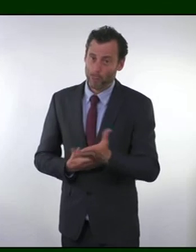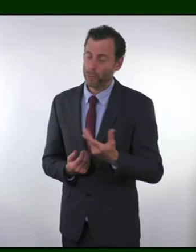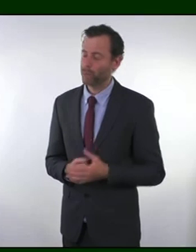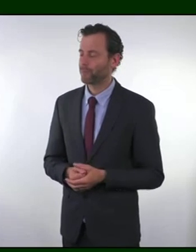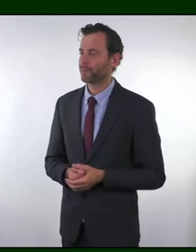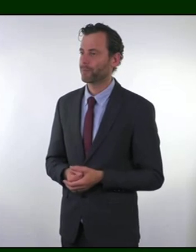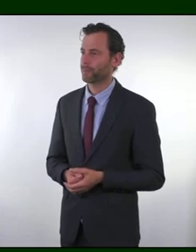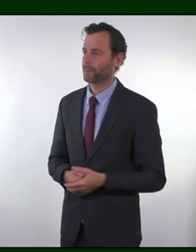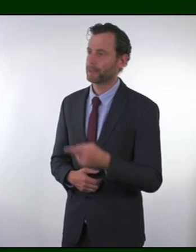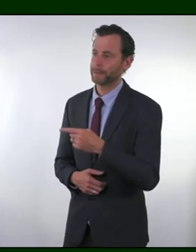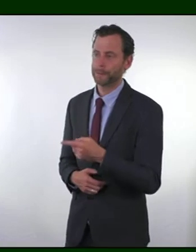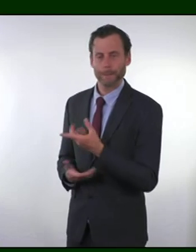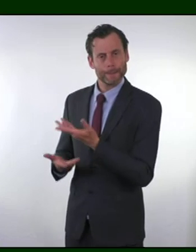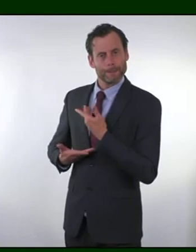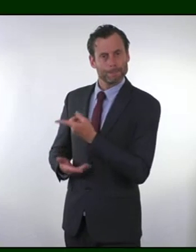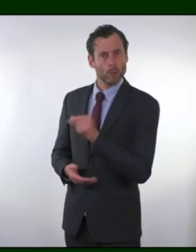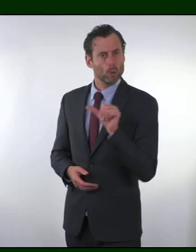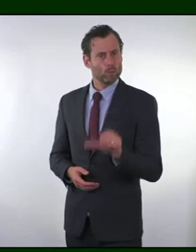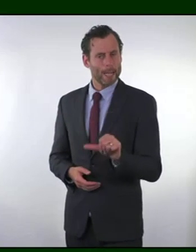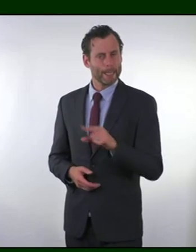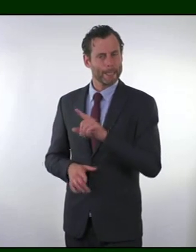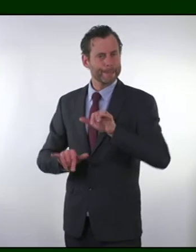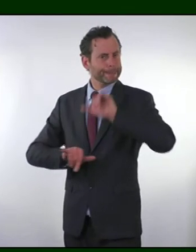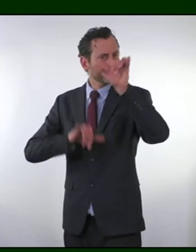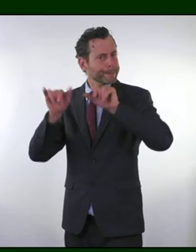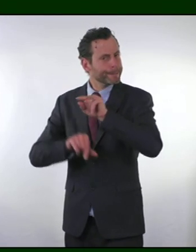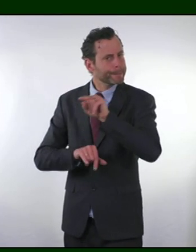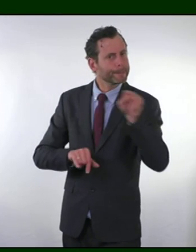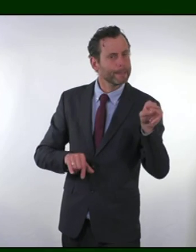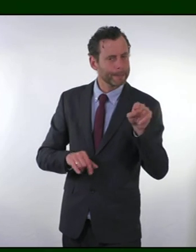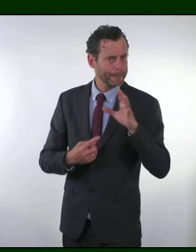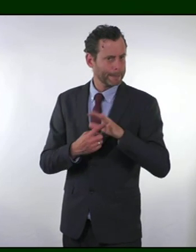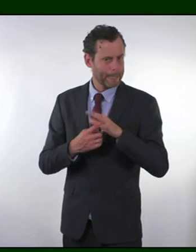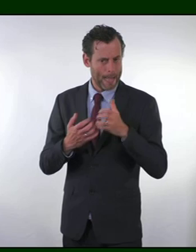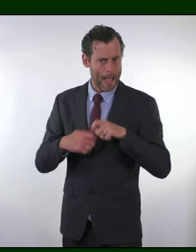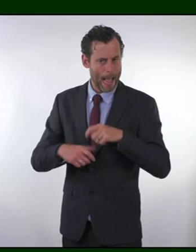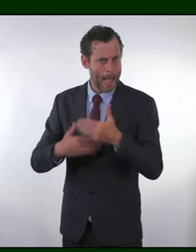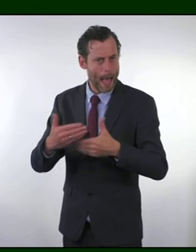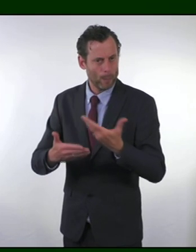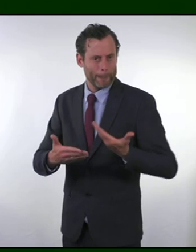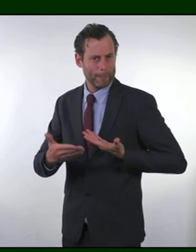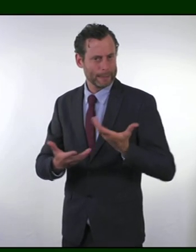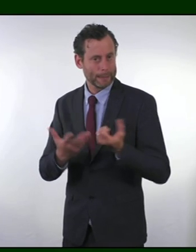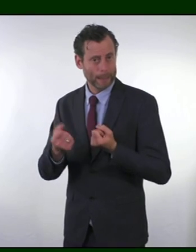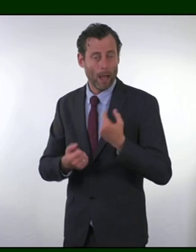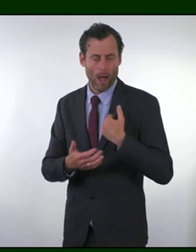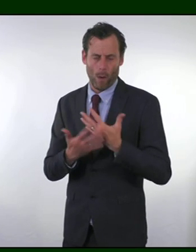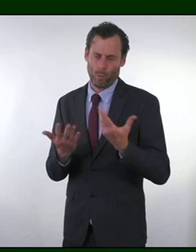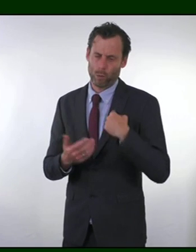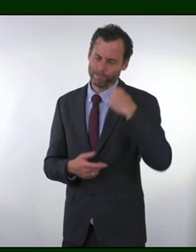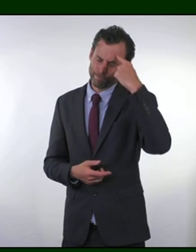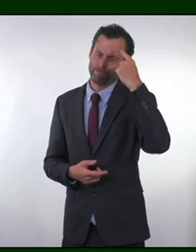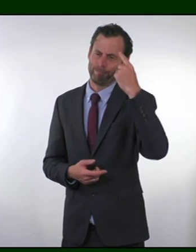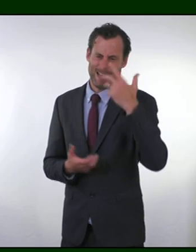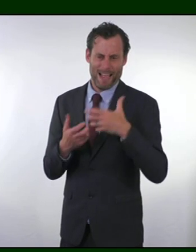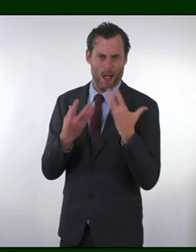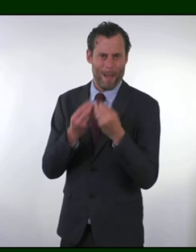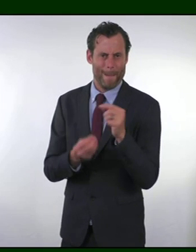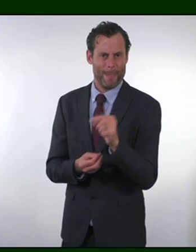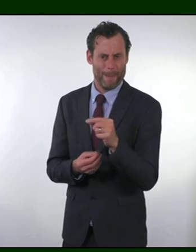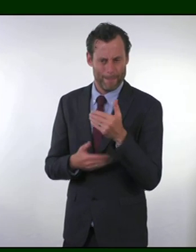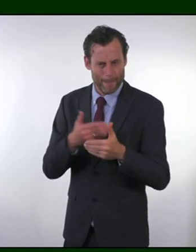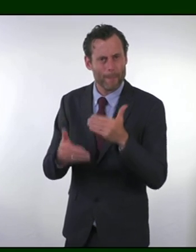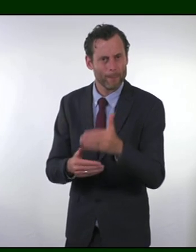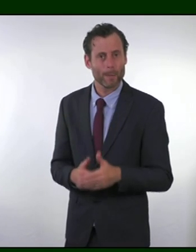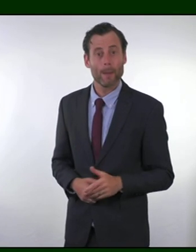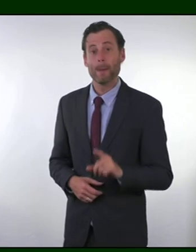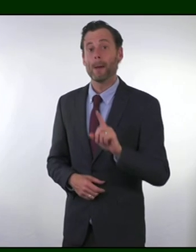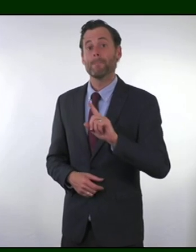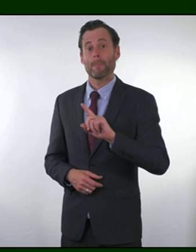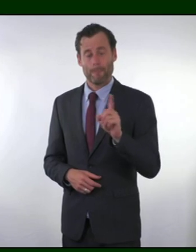My right honourable Friend is right about the difficulties facing the aviation and aerospace industries, and of course I will keep them very much uppermost in my mind as we go through the next few months.